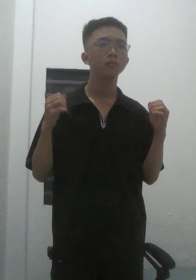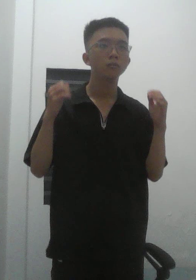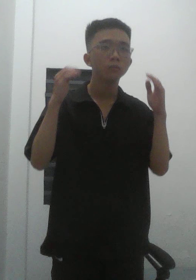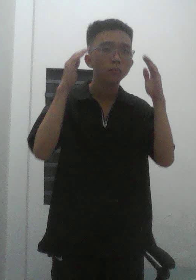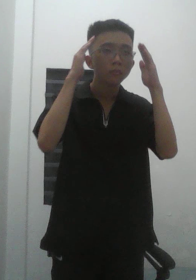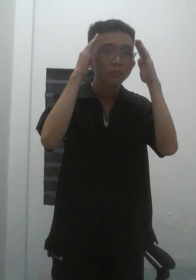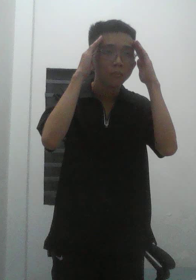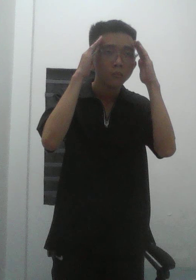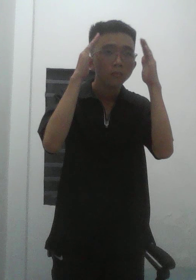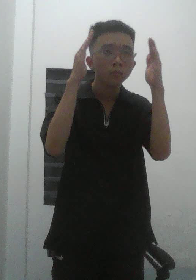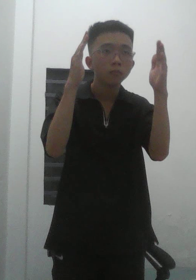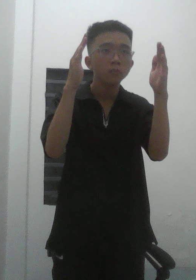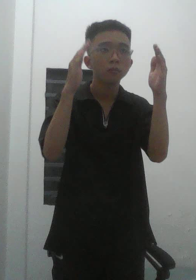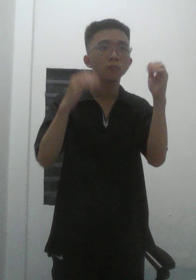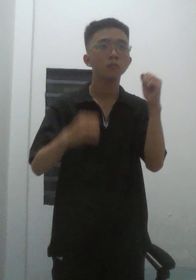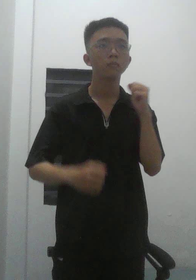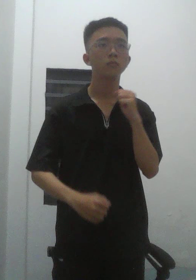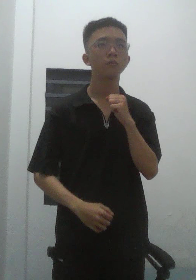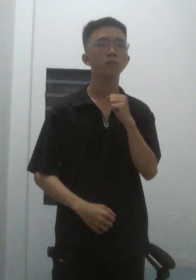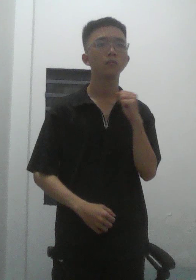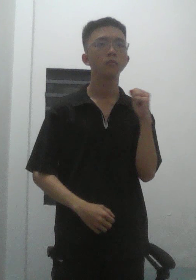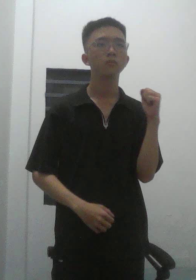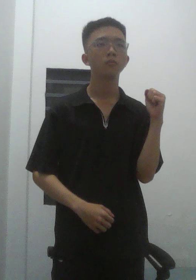khong quan tam